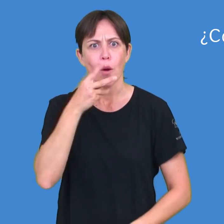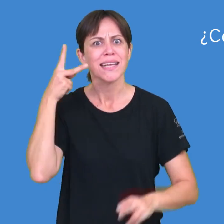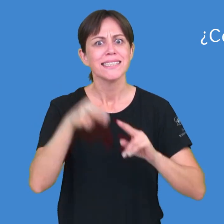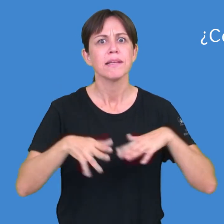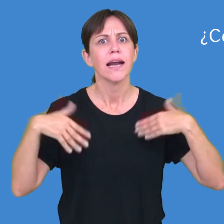evitar